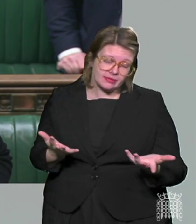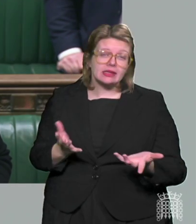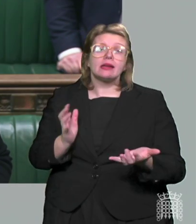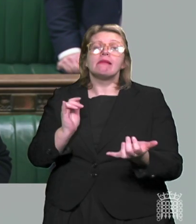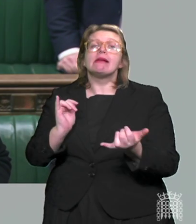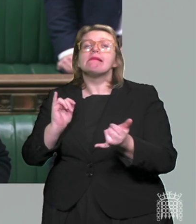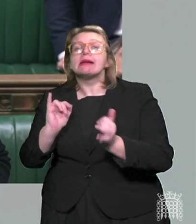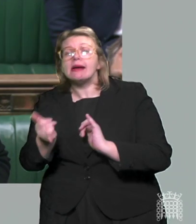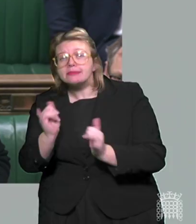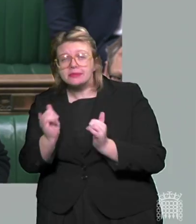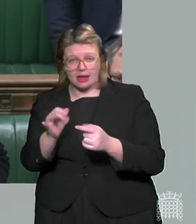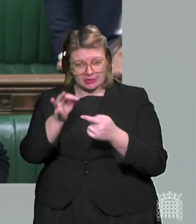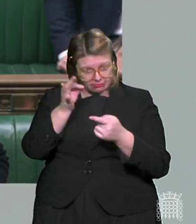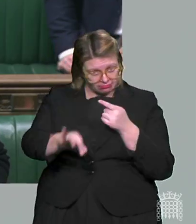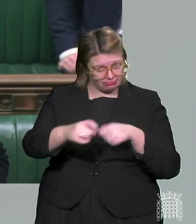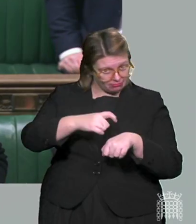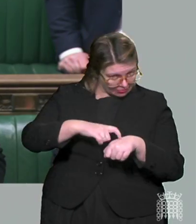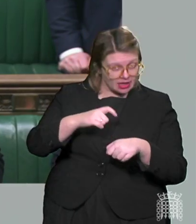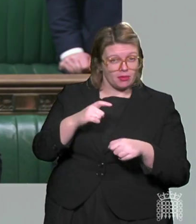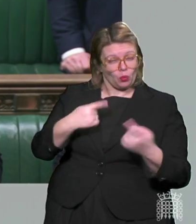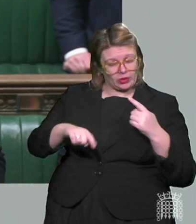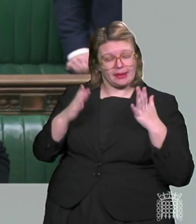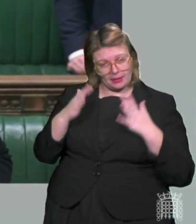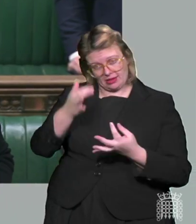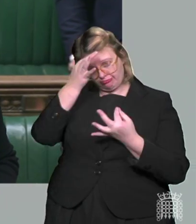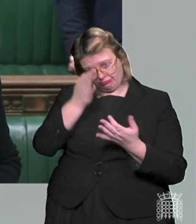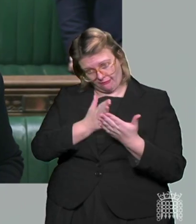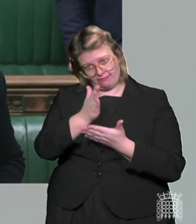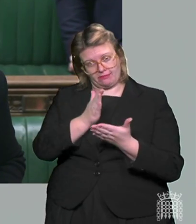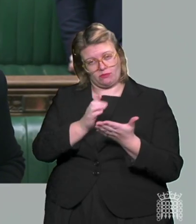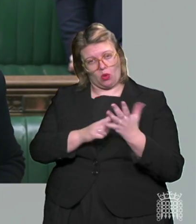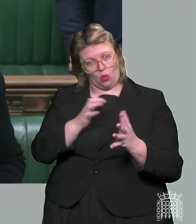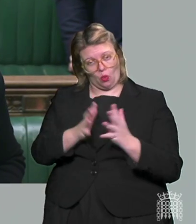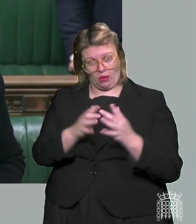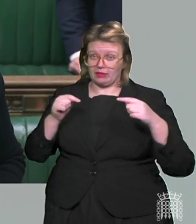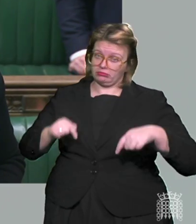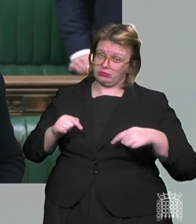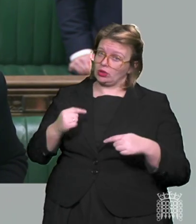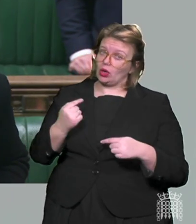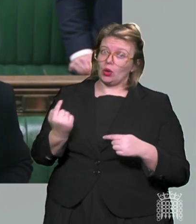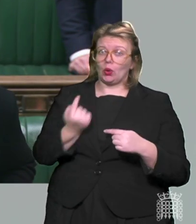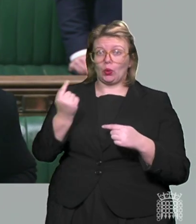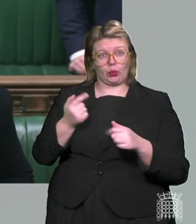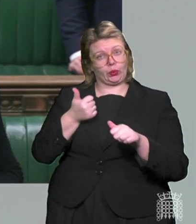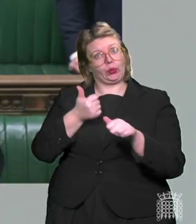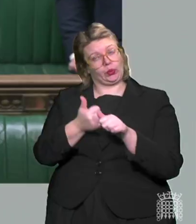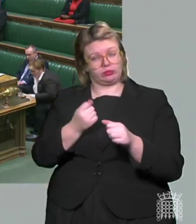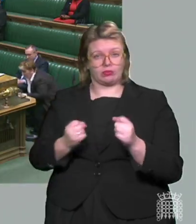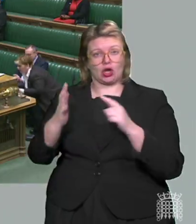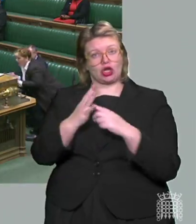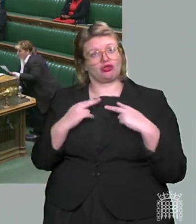The rule of law is absolutely a thread that runs through the legal advice provided by the holders of this office.